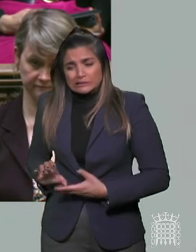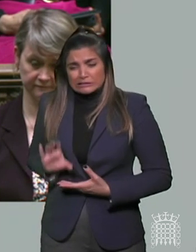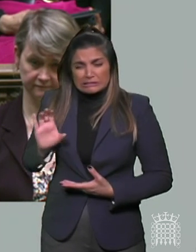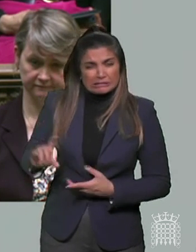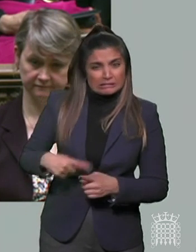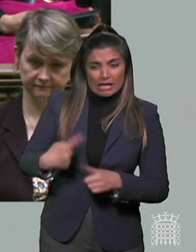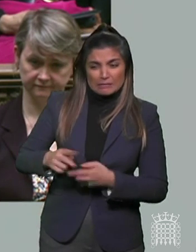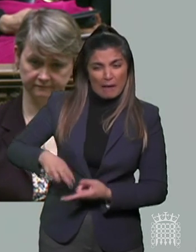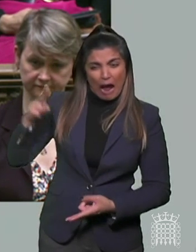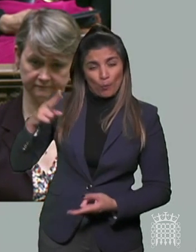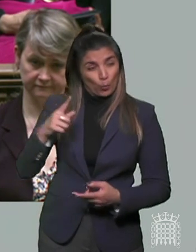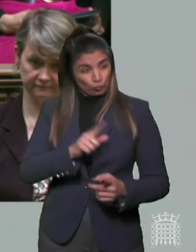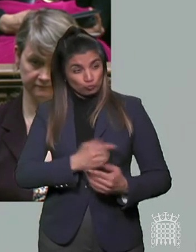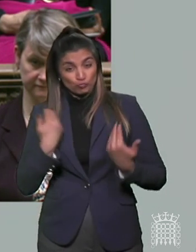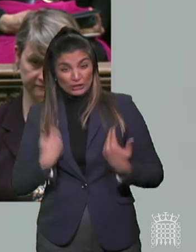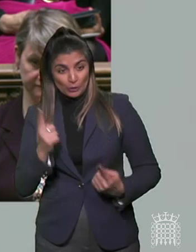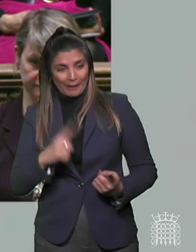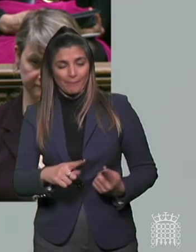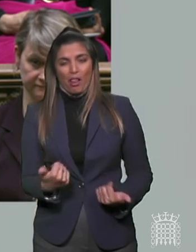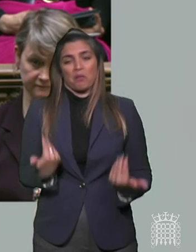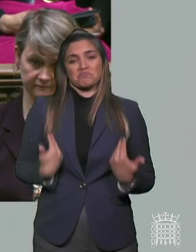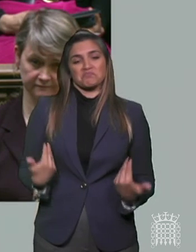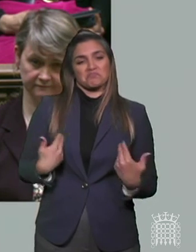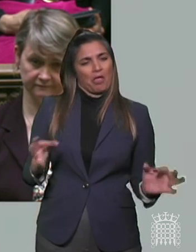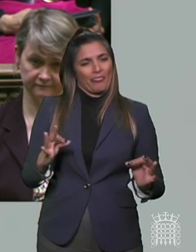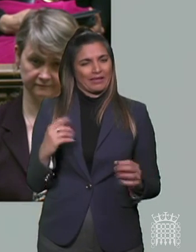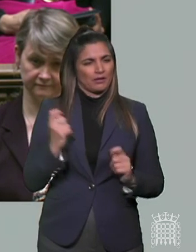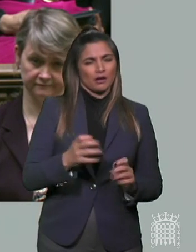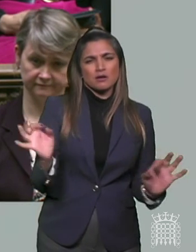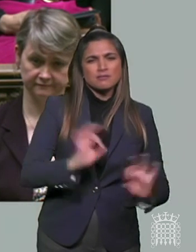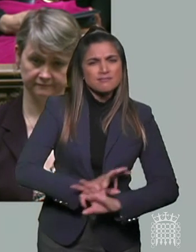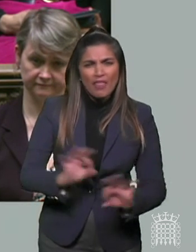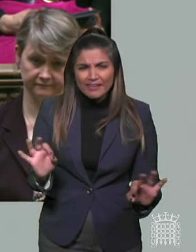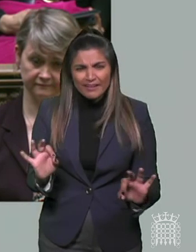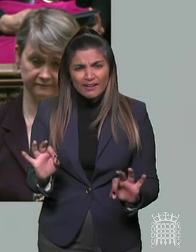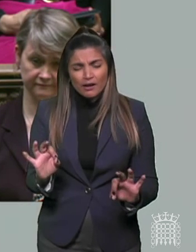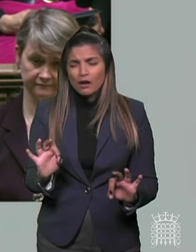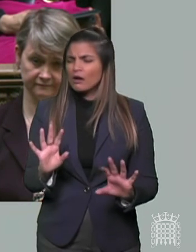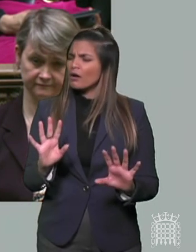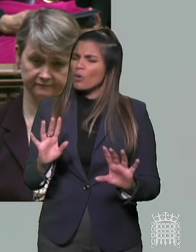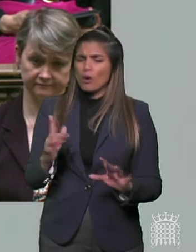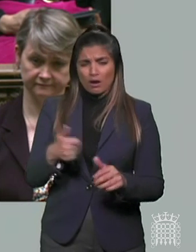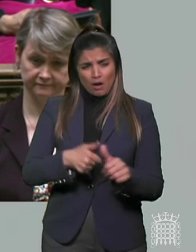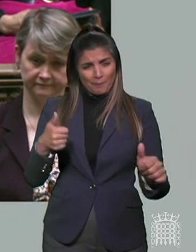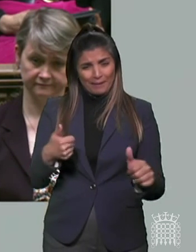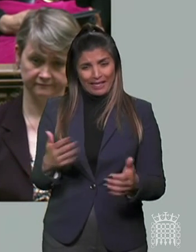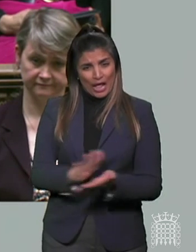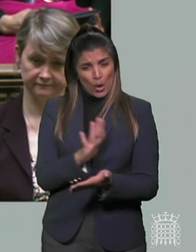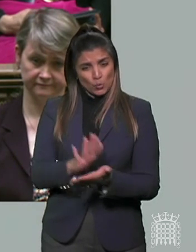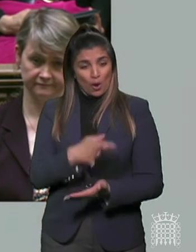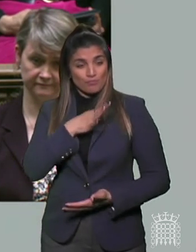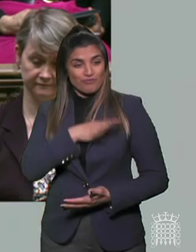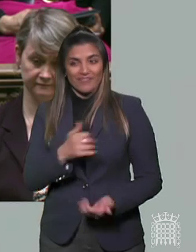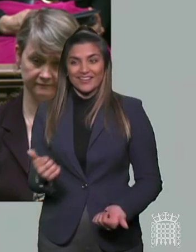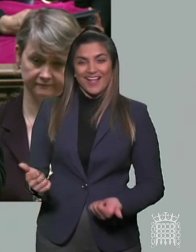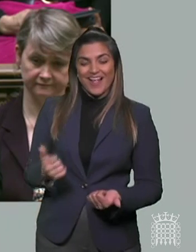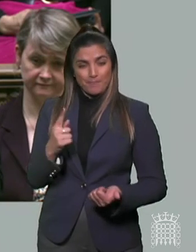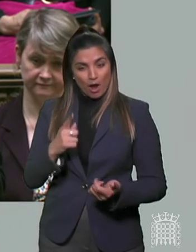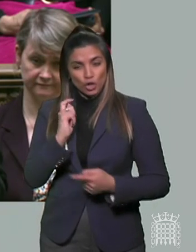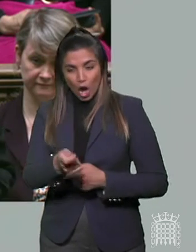They watch energy prices rise by over 50% while companies enjoy profits they did not even expect.